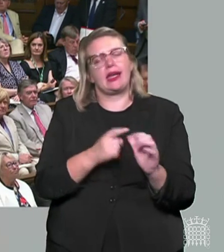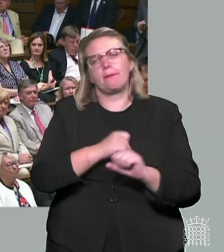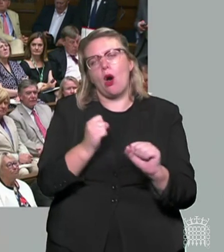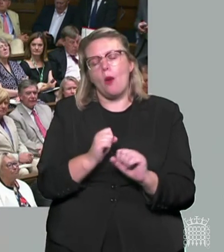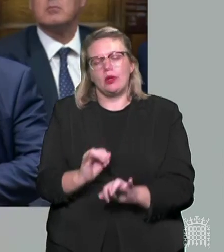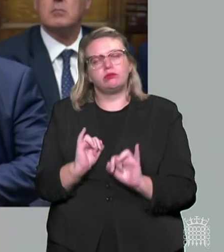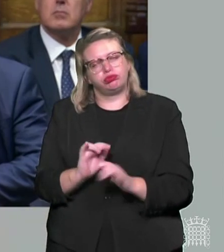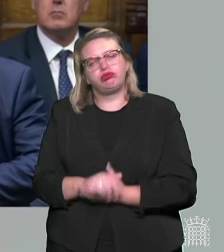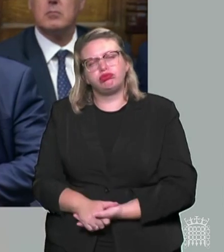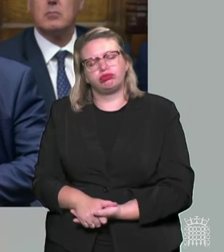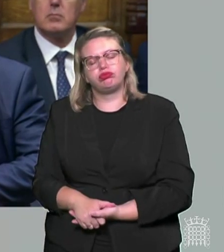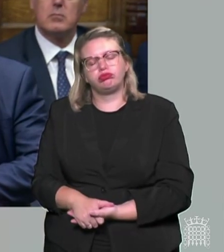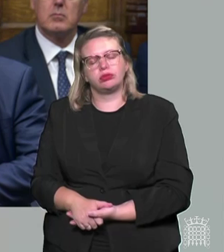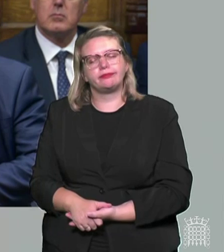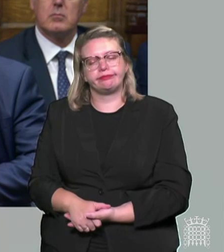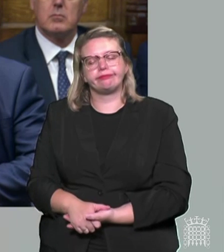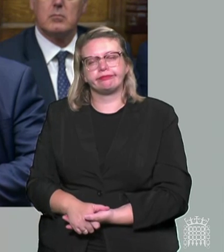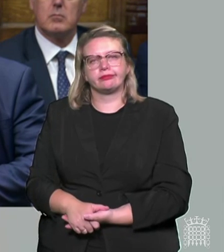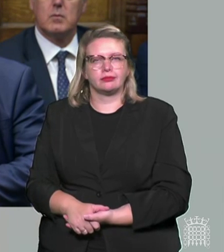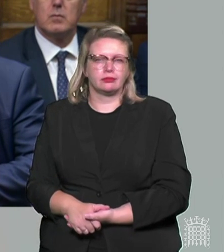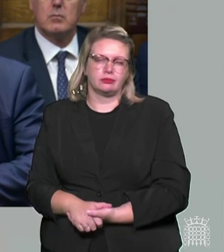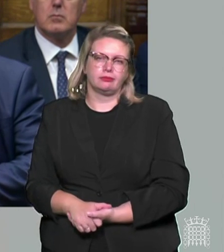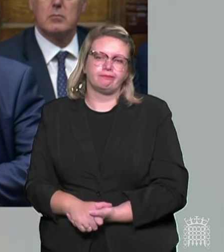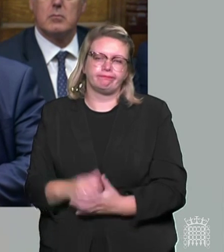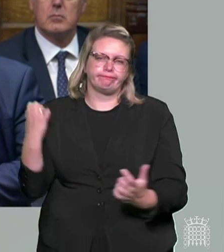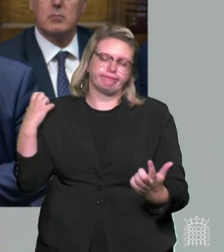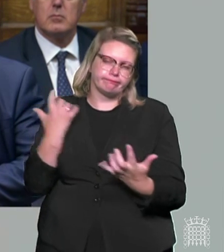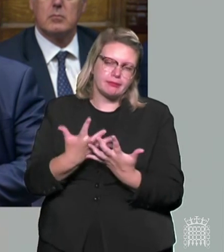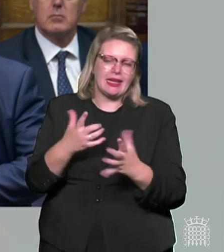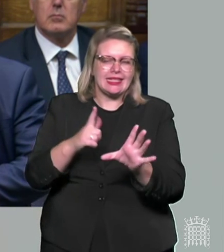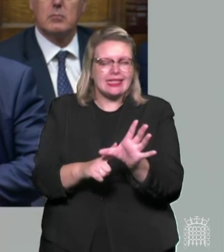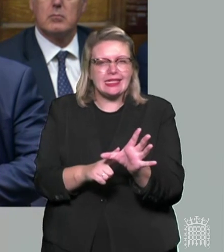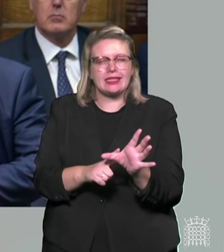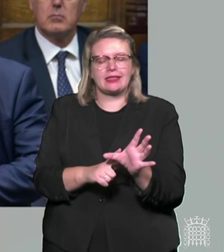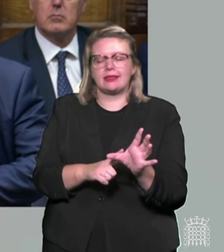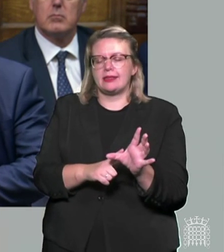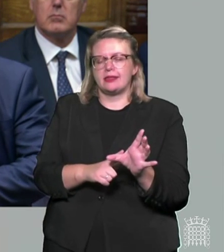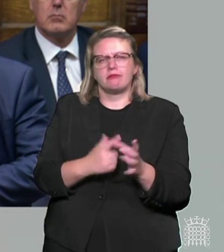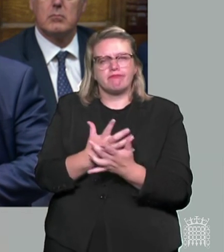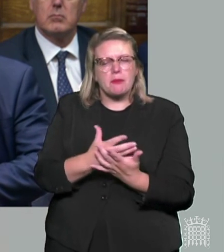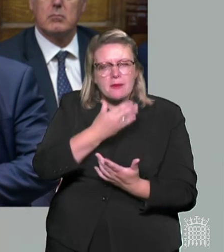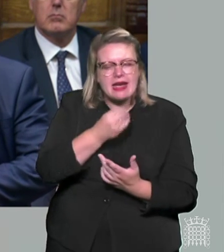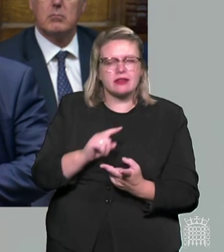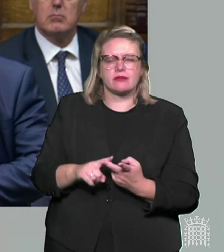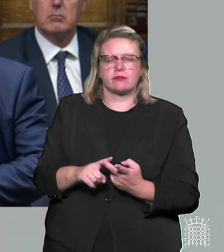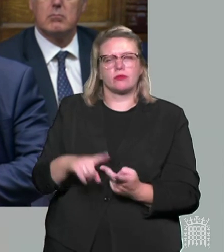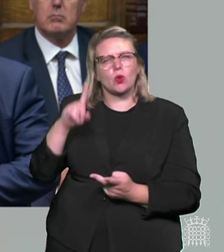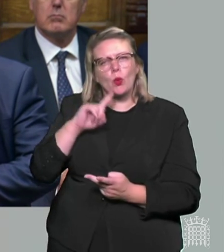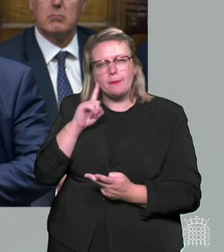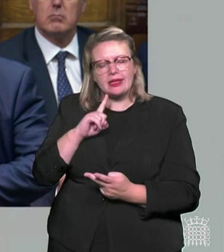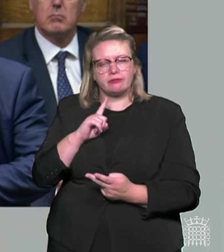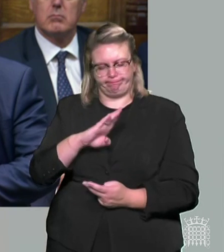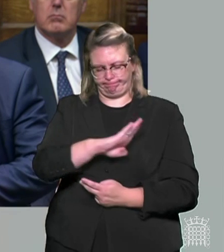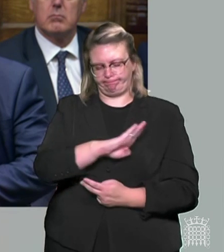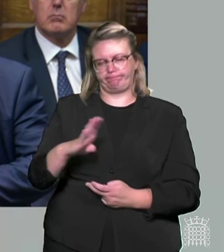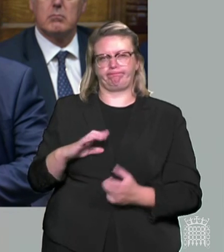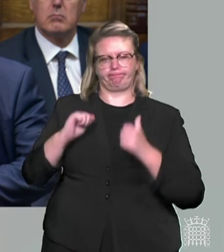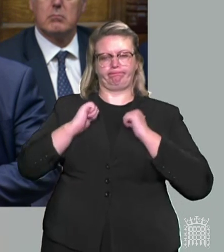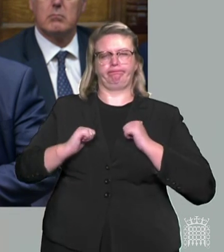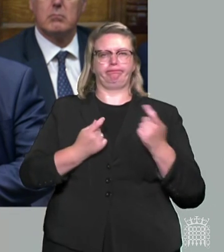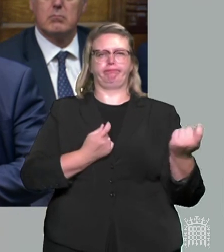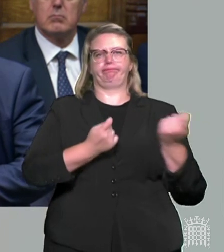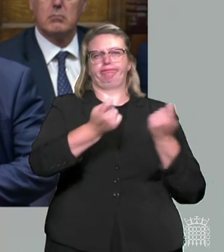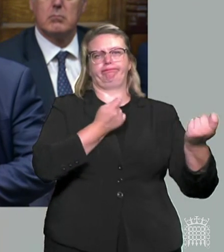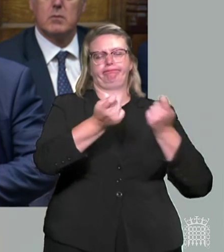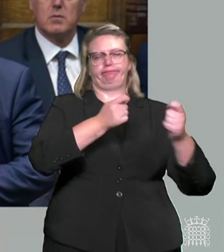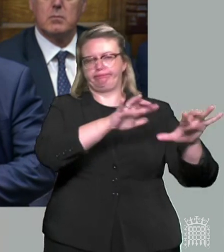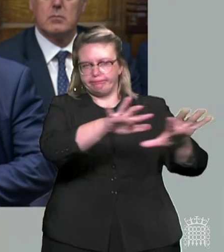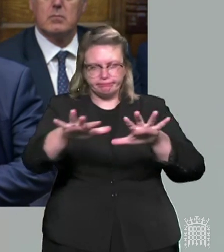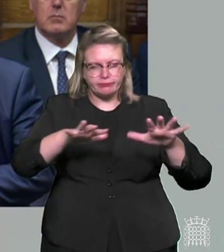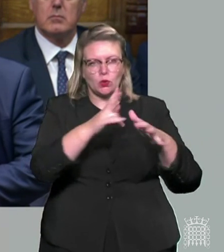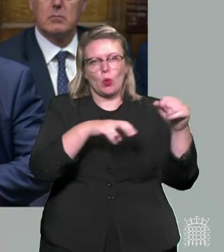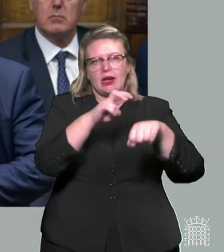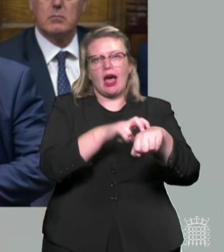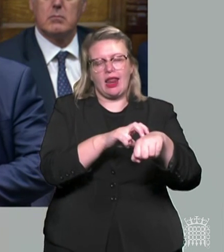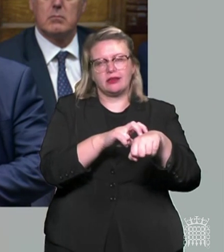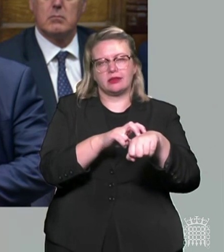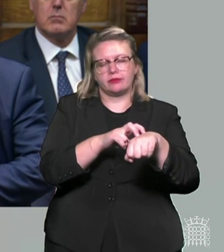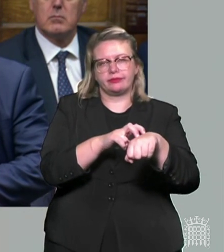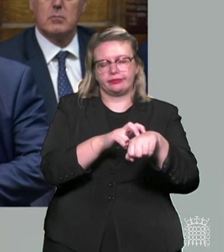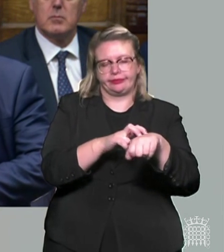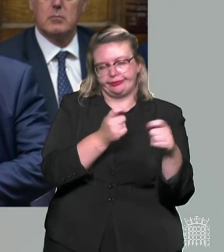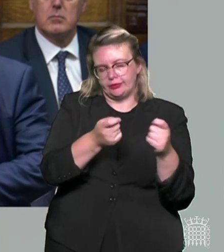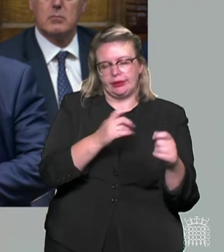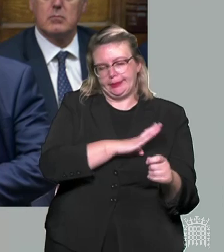For decades, many men and women had the courage to put on the Queen’s uniform and uphold law and order in Northern Ireland on Operation Banner.